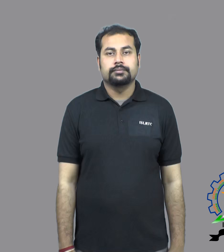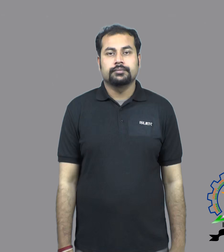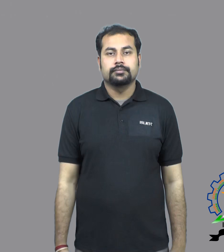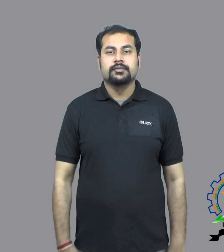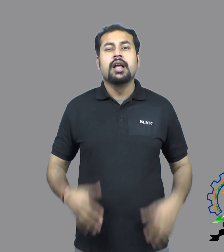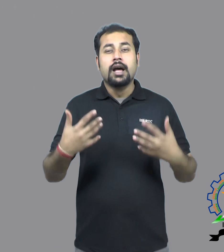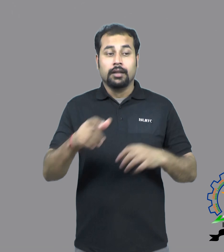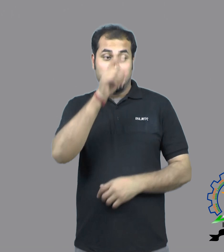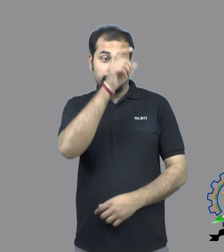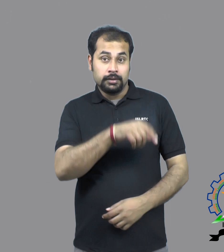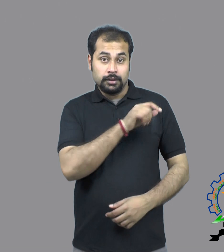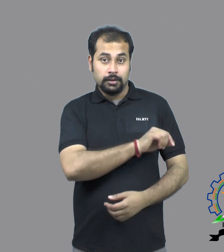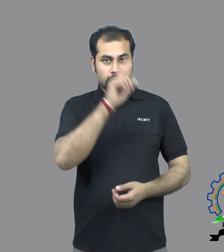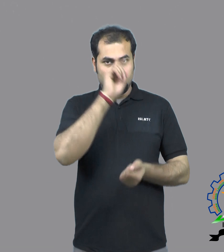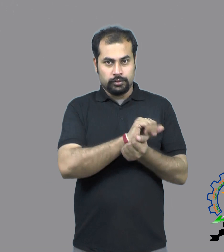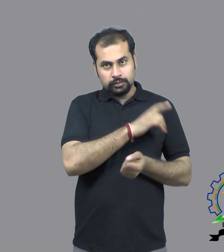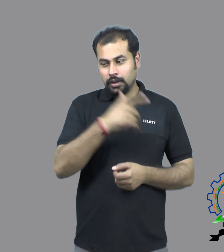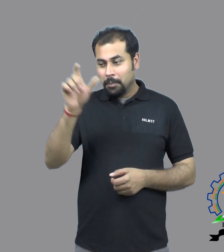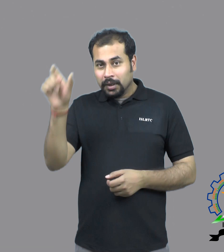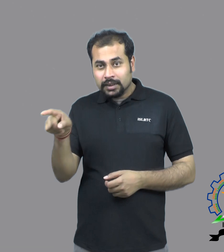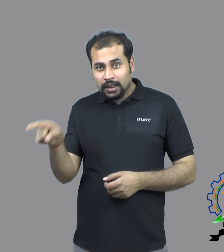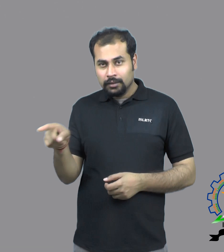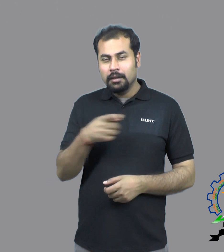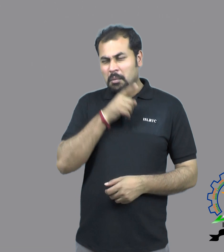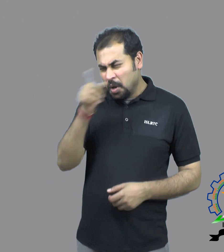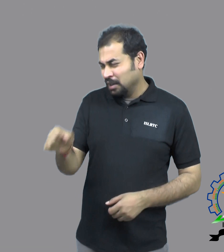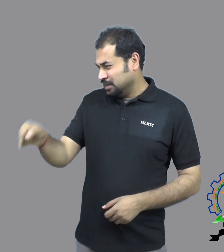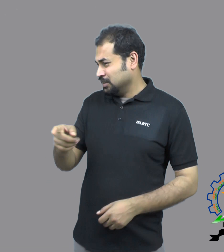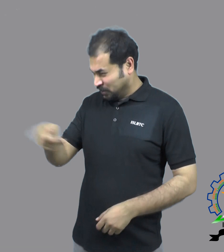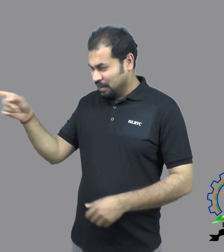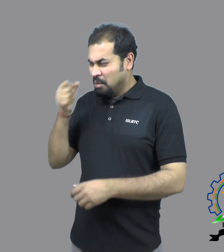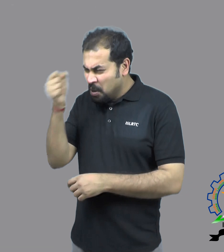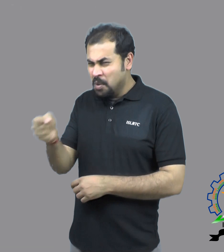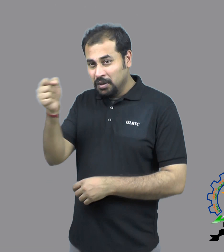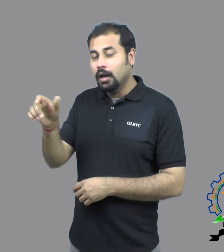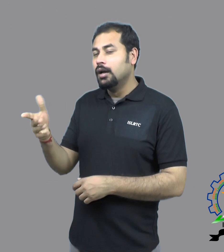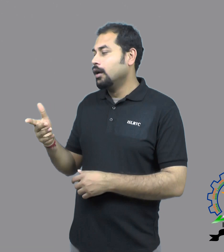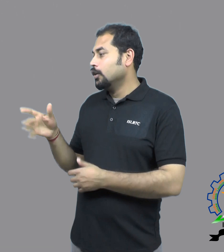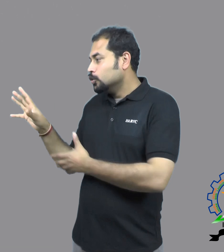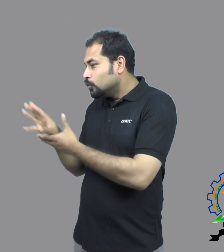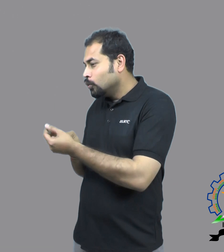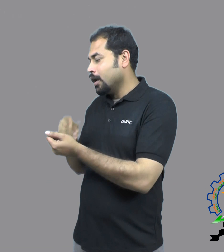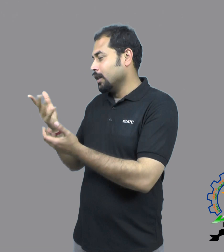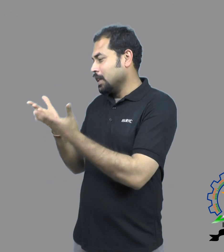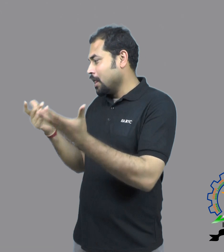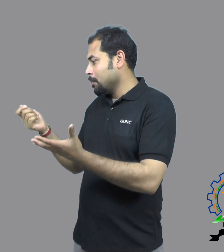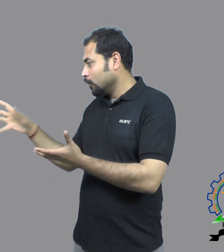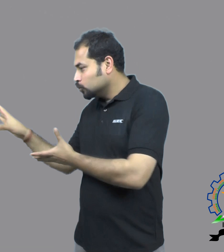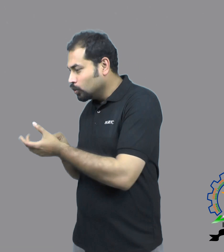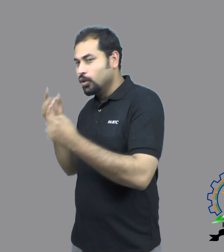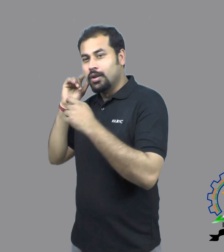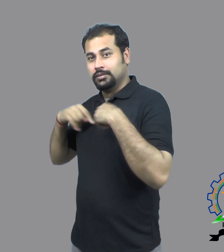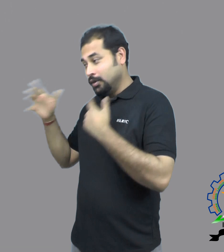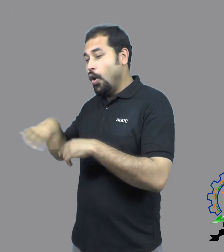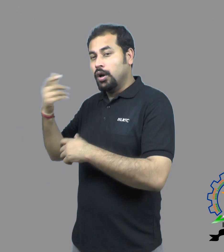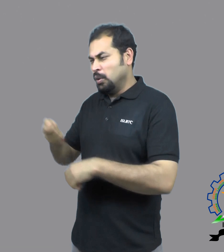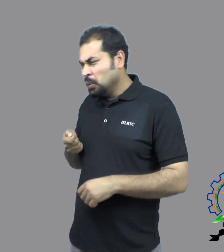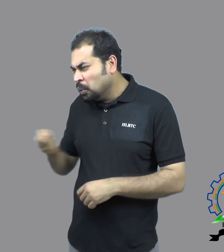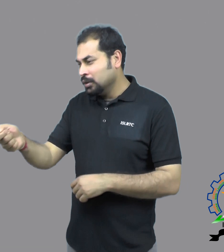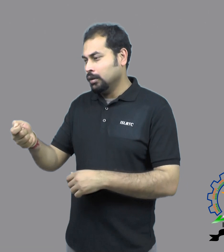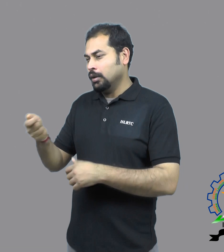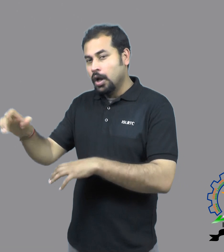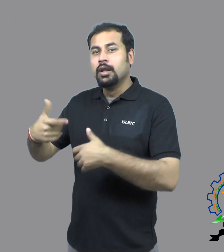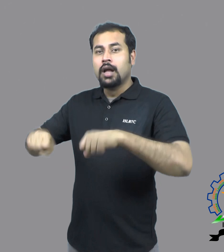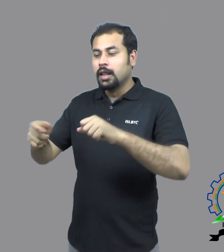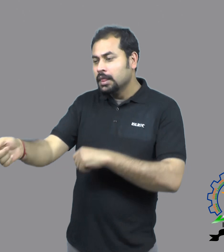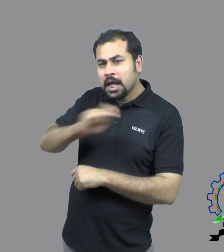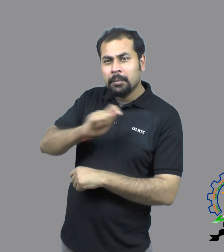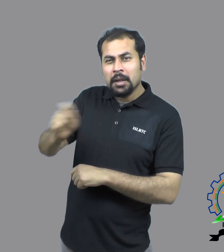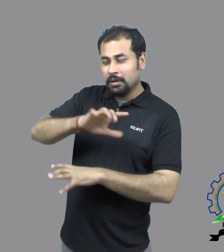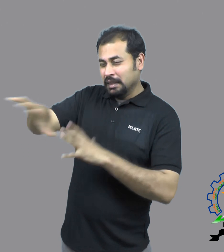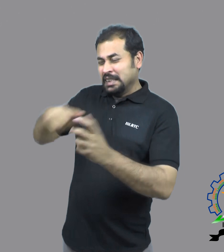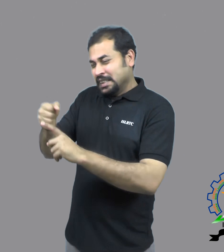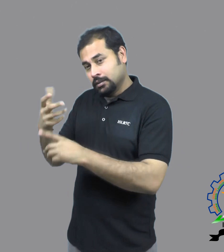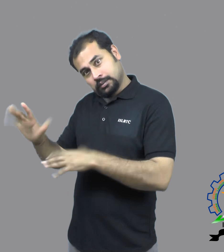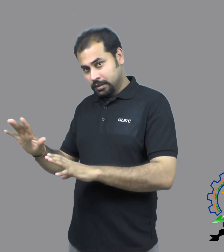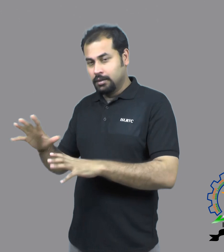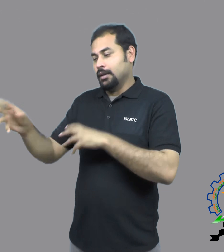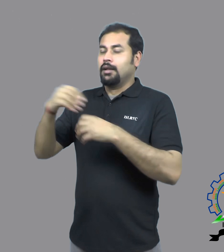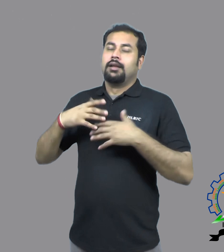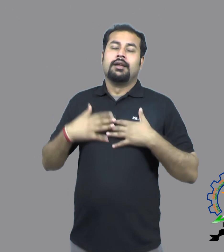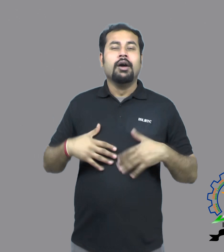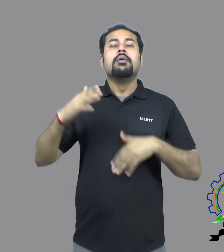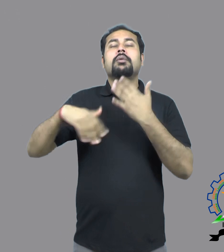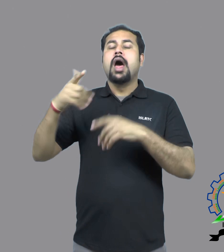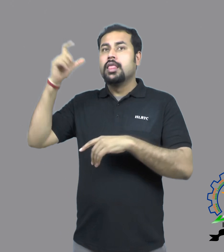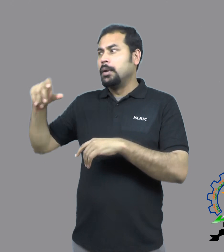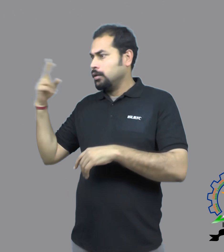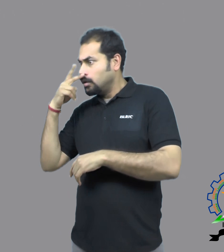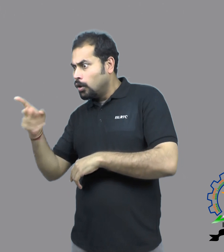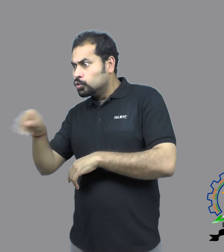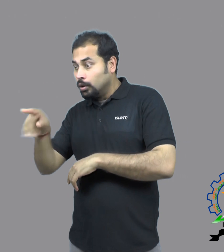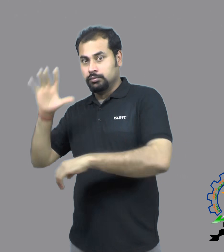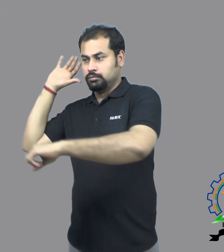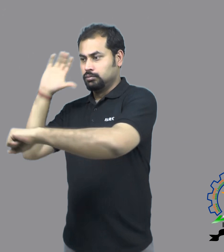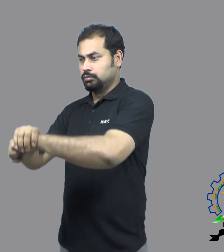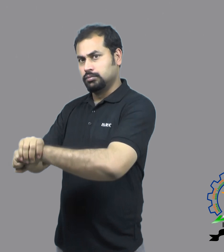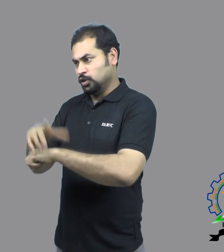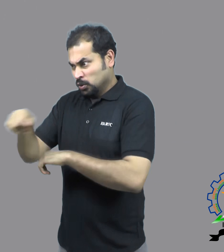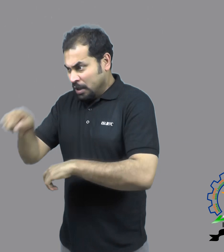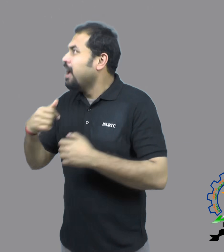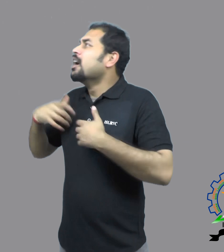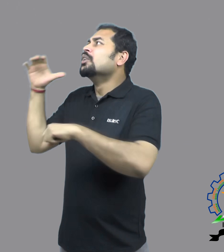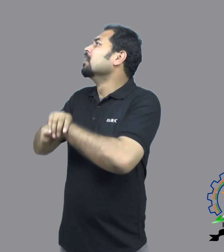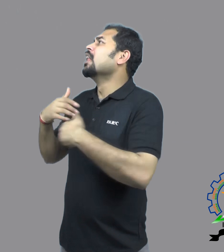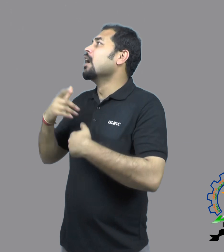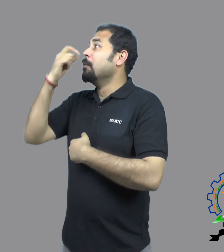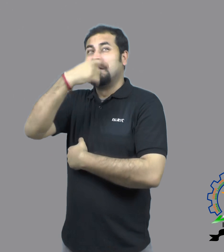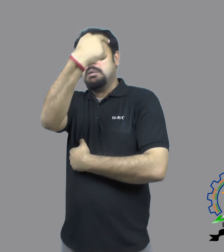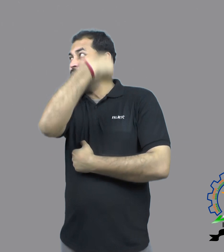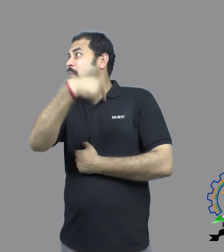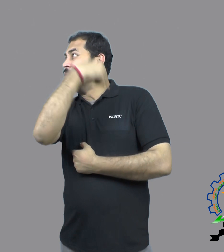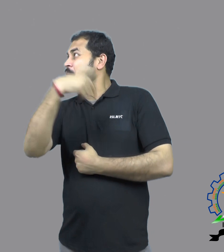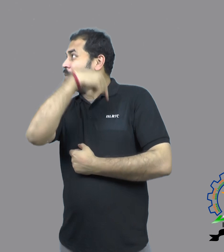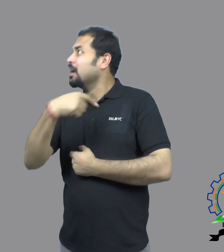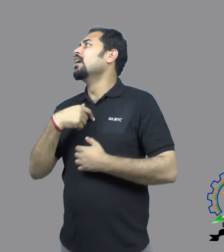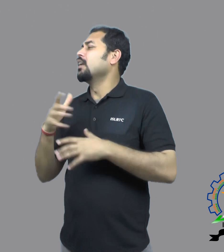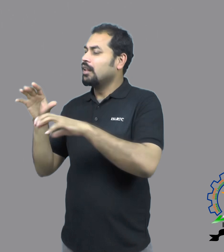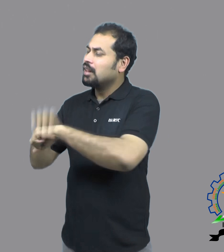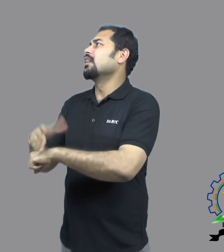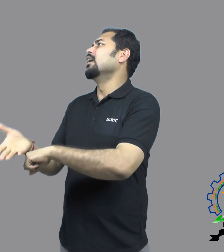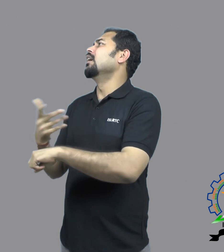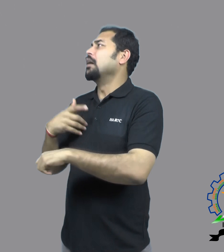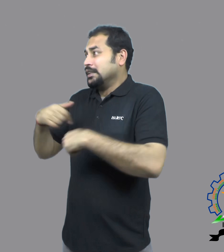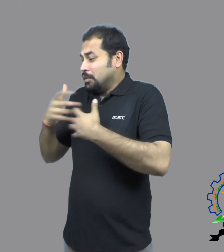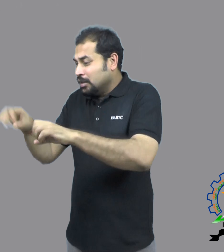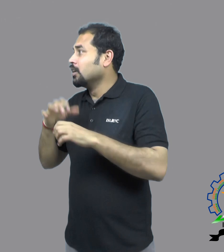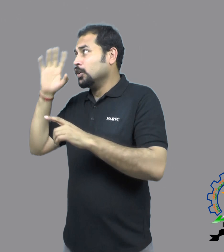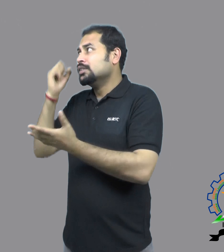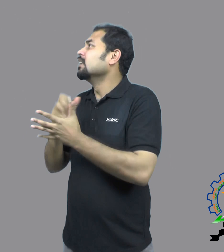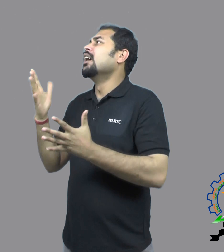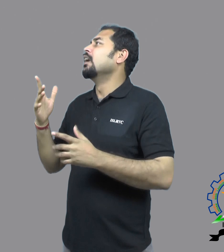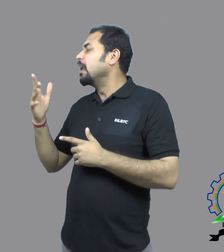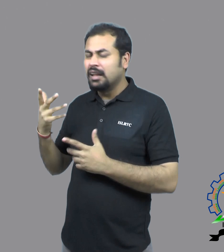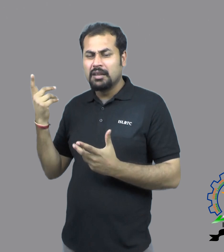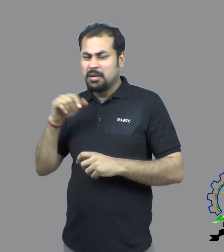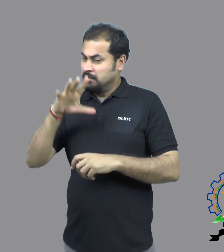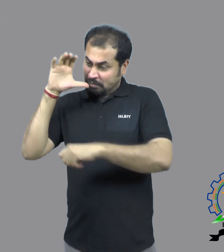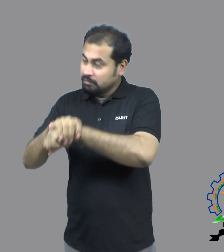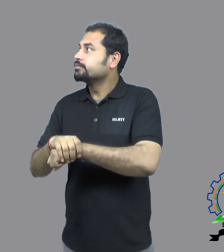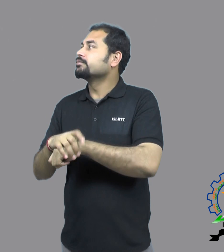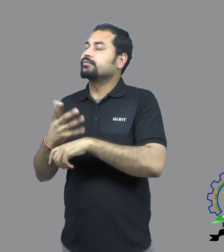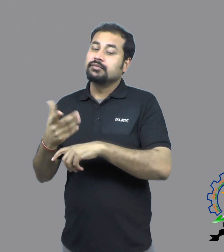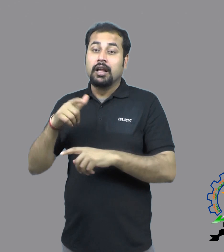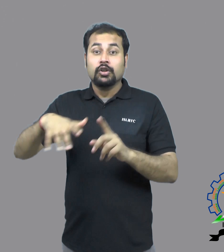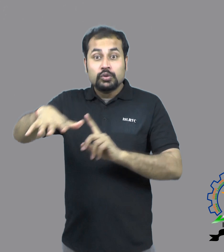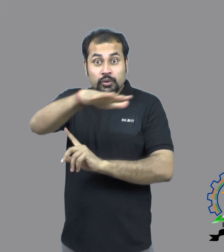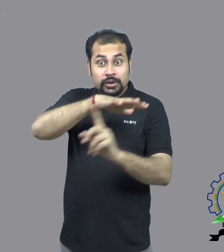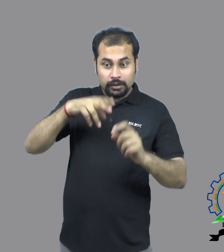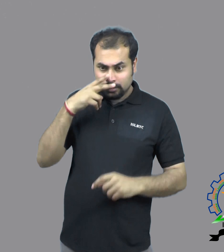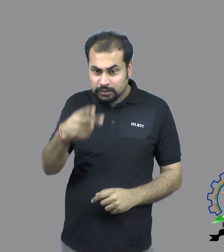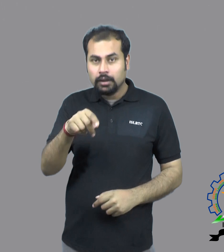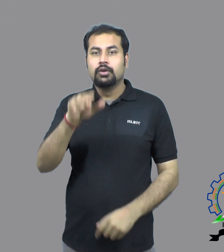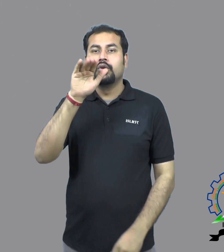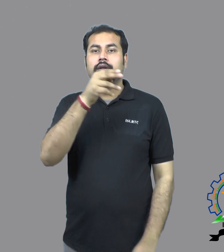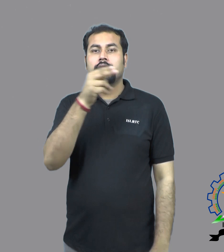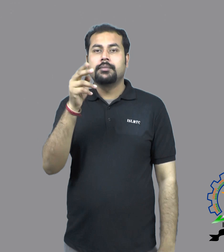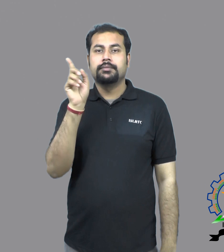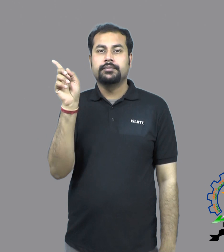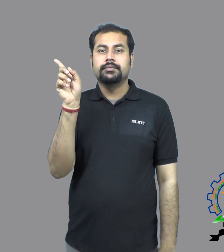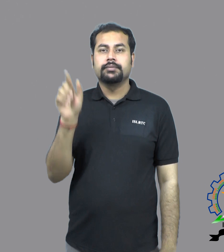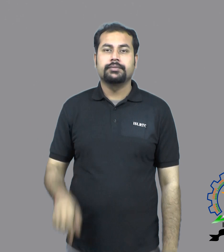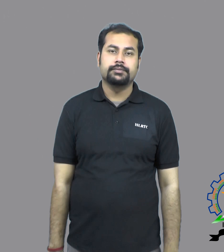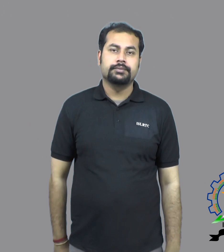Entrapment